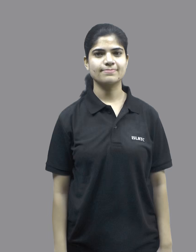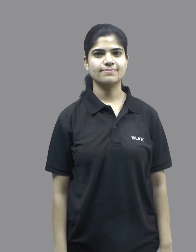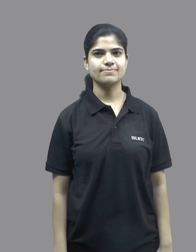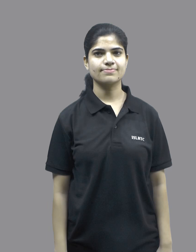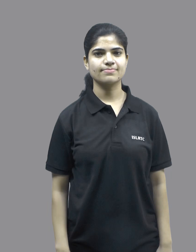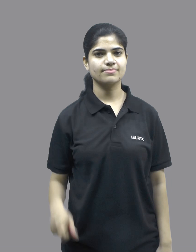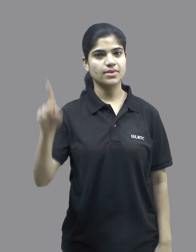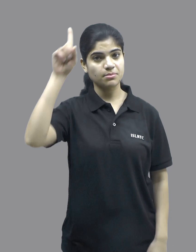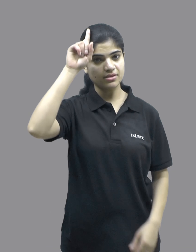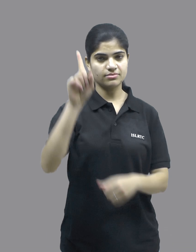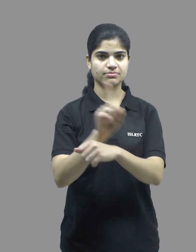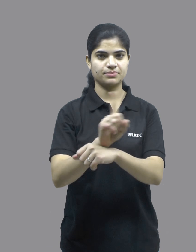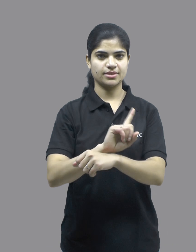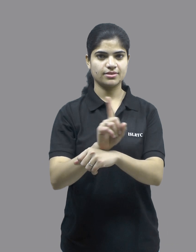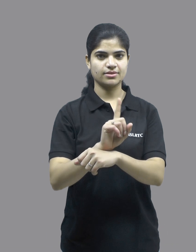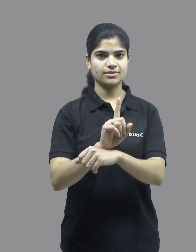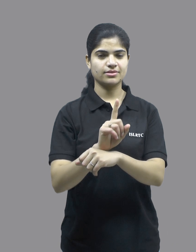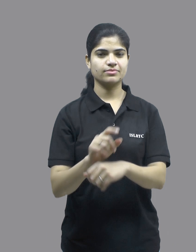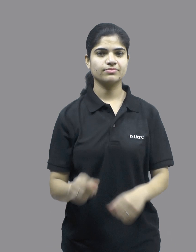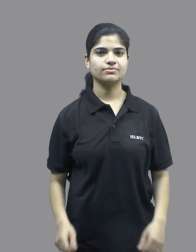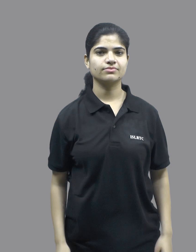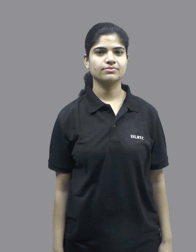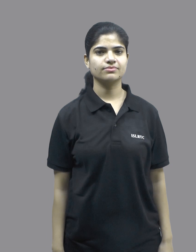Pencil